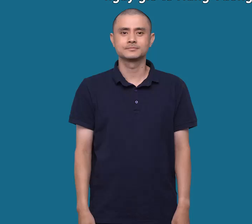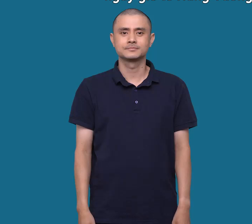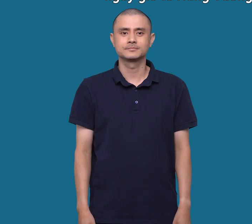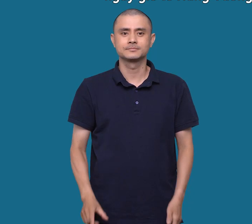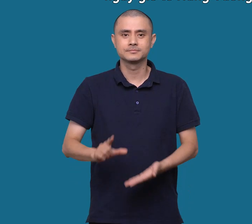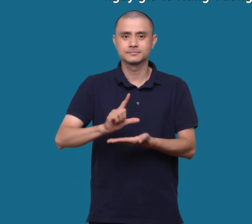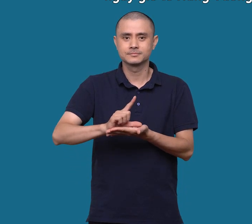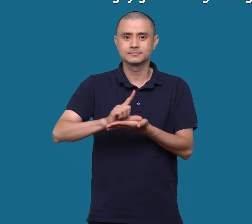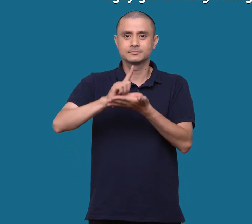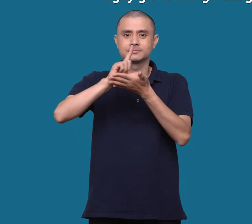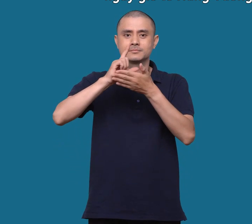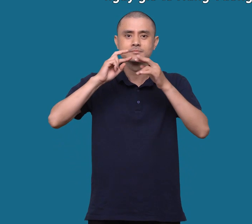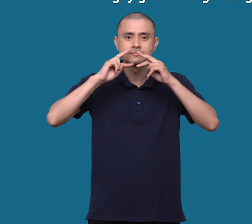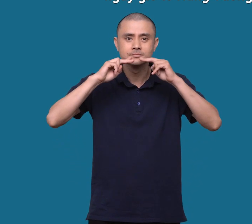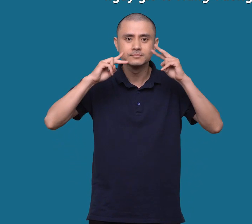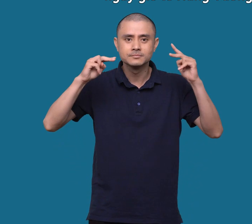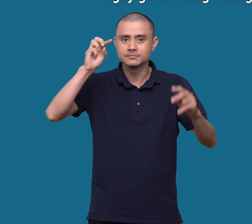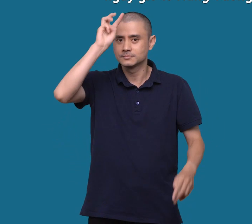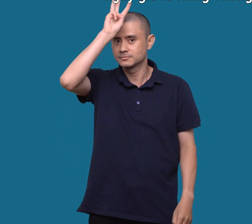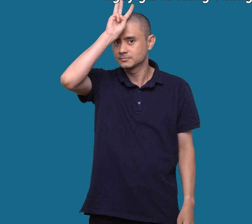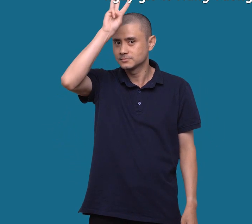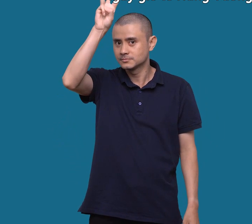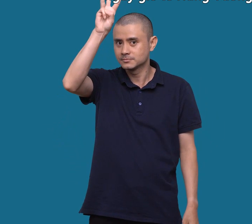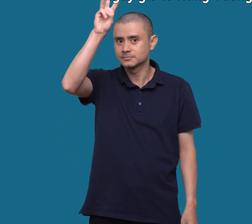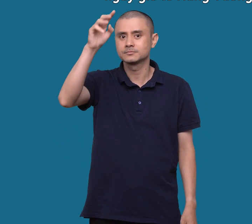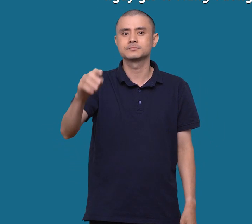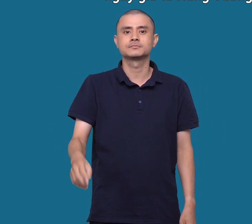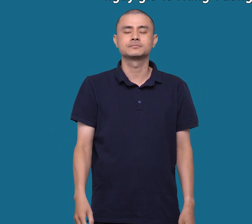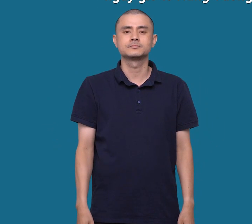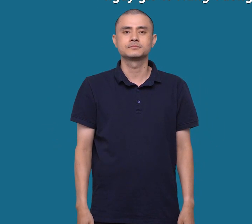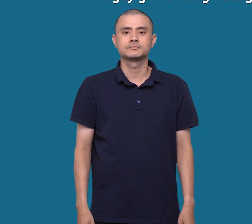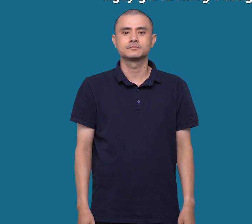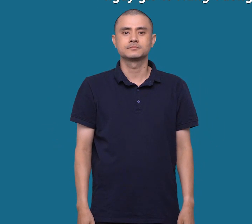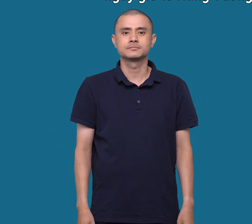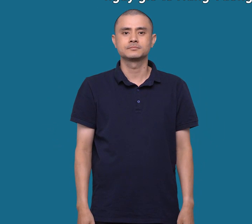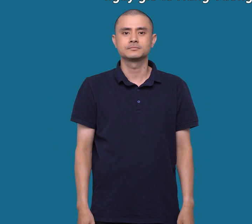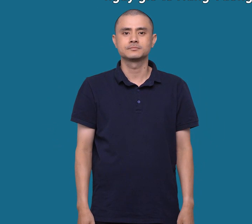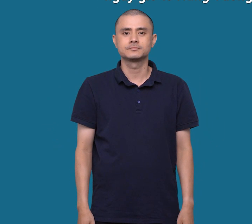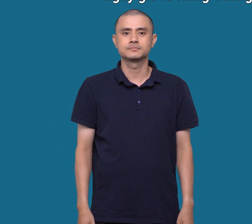ngày giỗ tổ Hùng Vương (âm lịch 10/3)